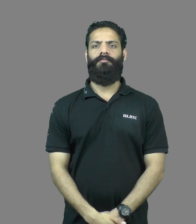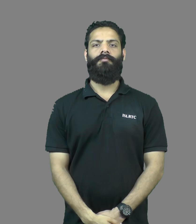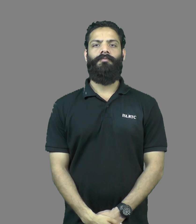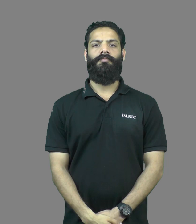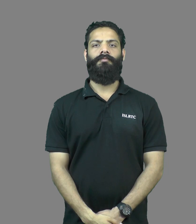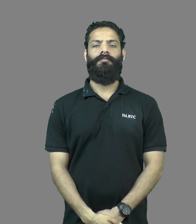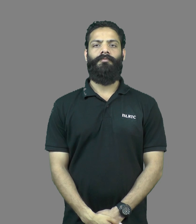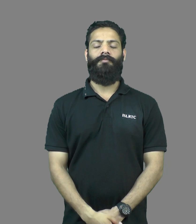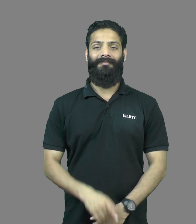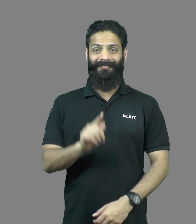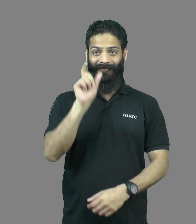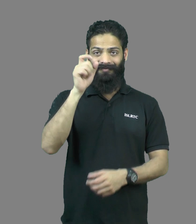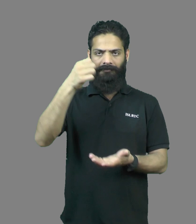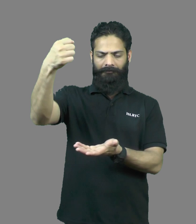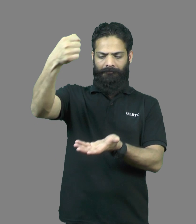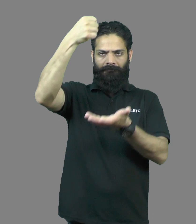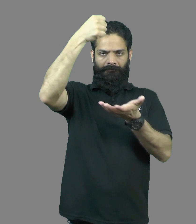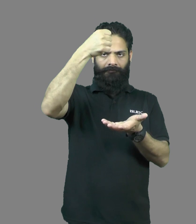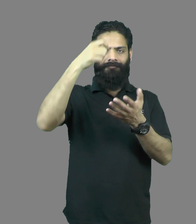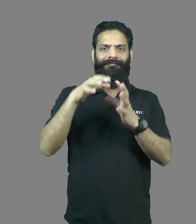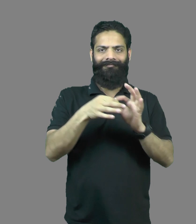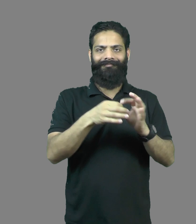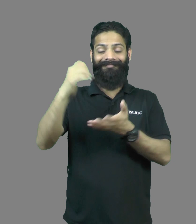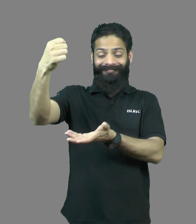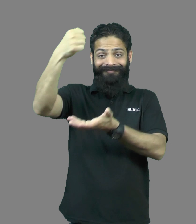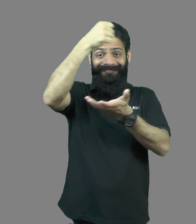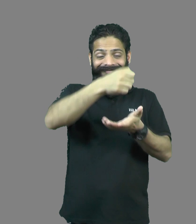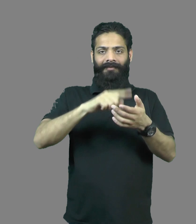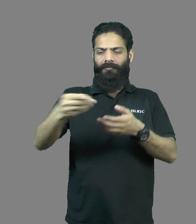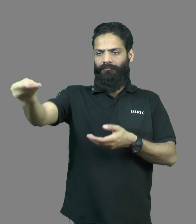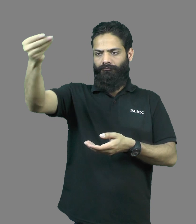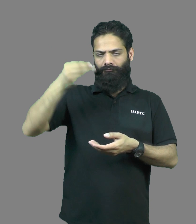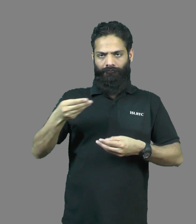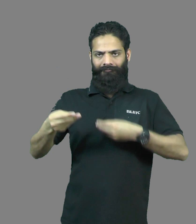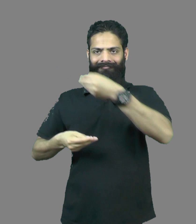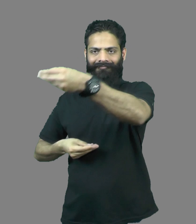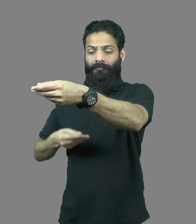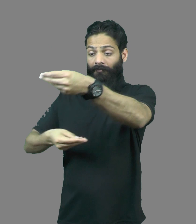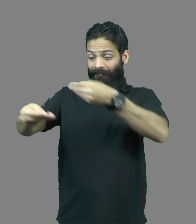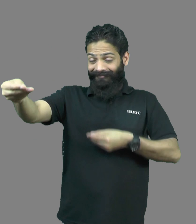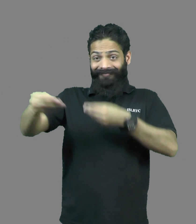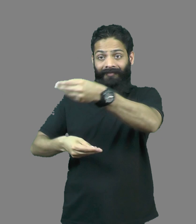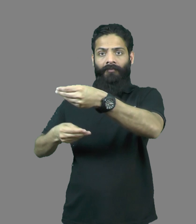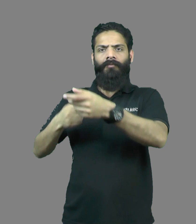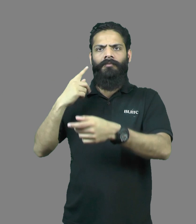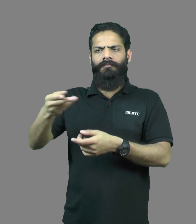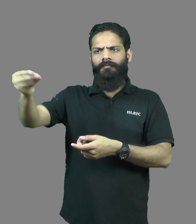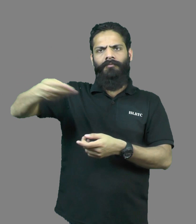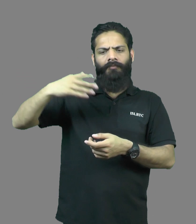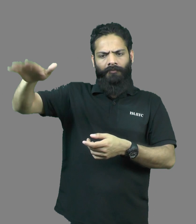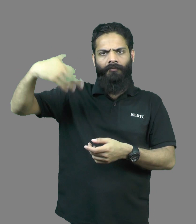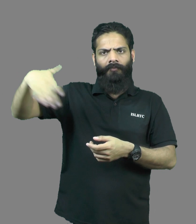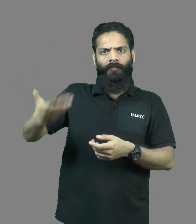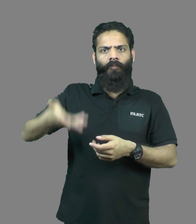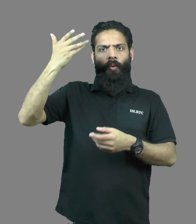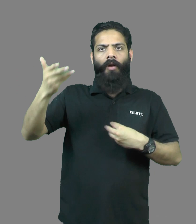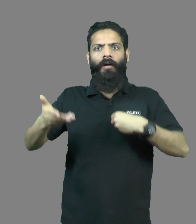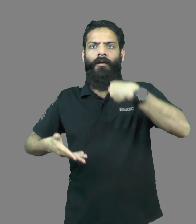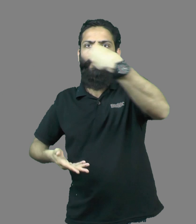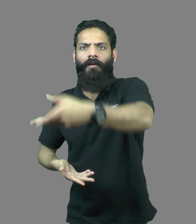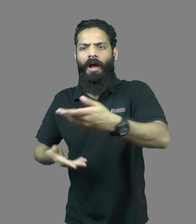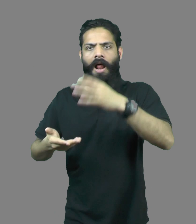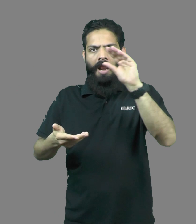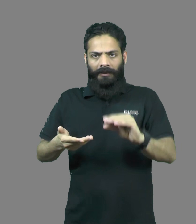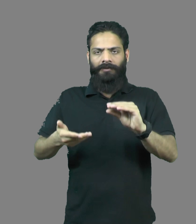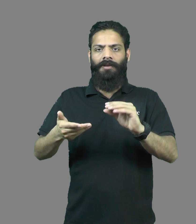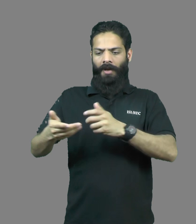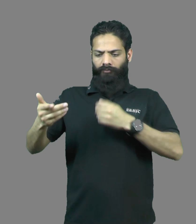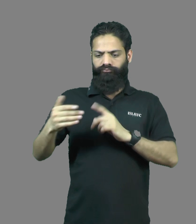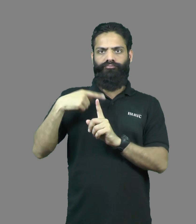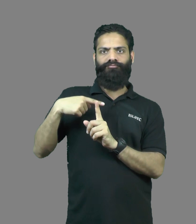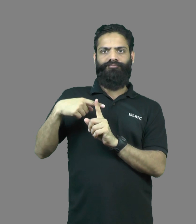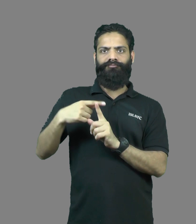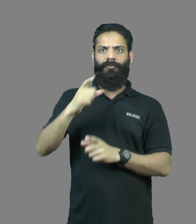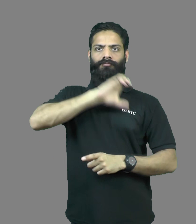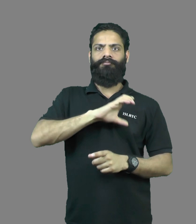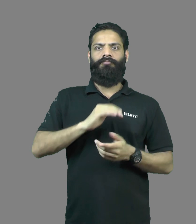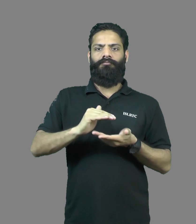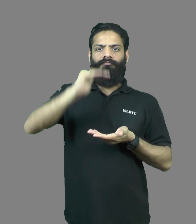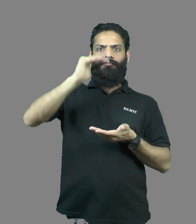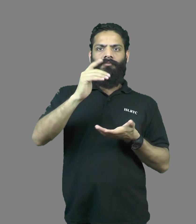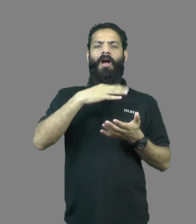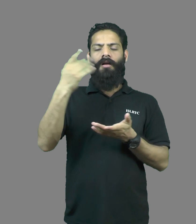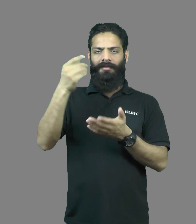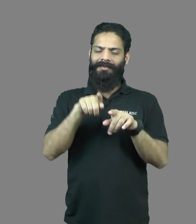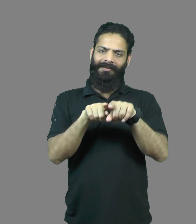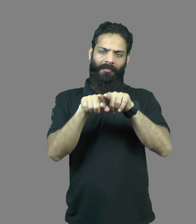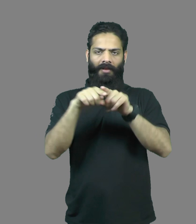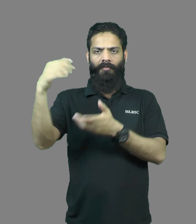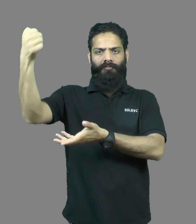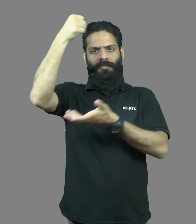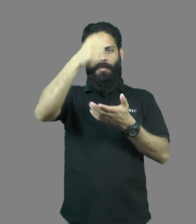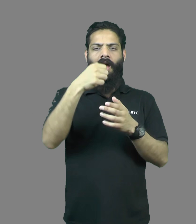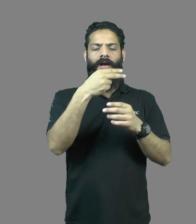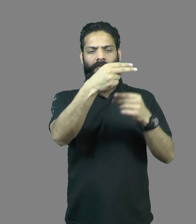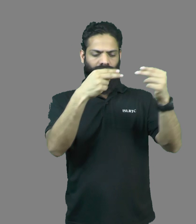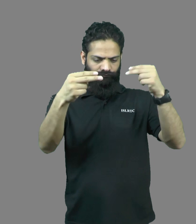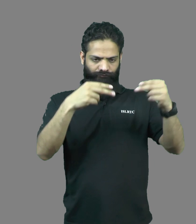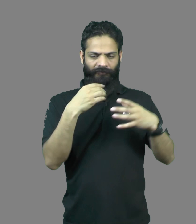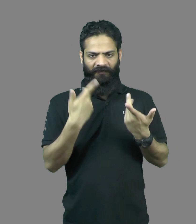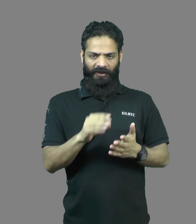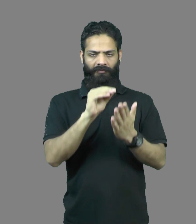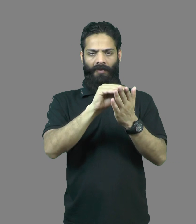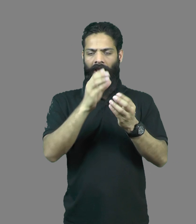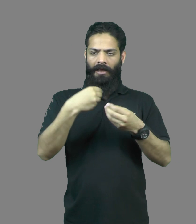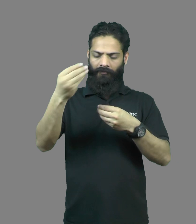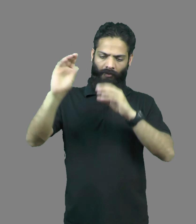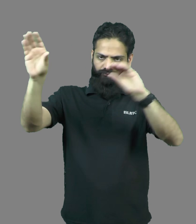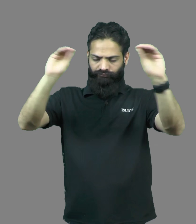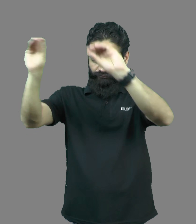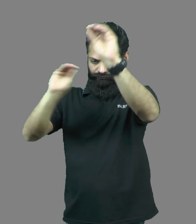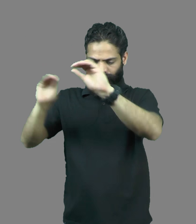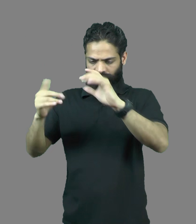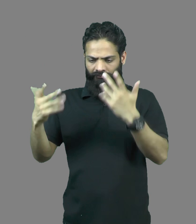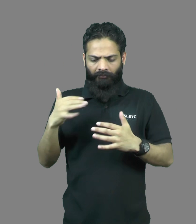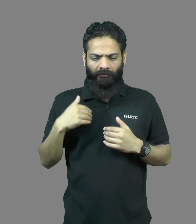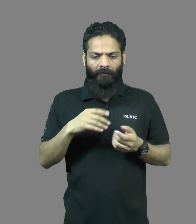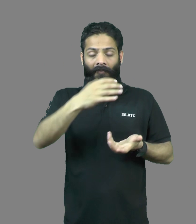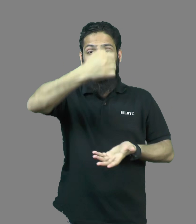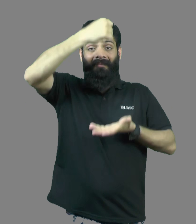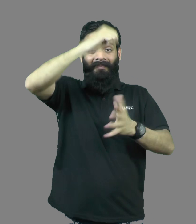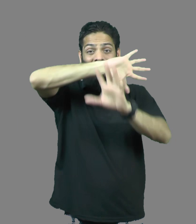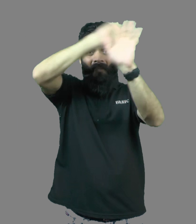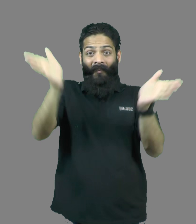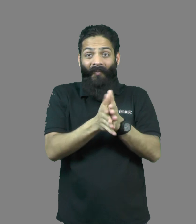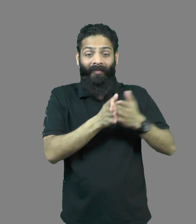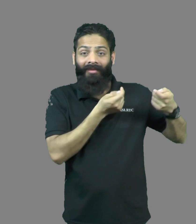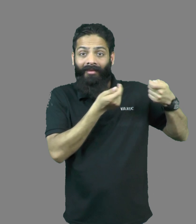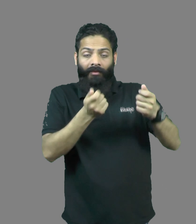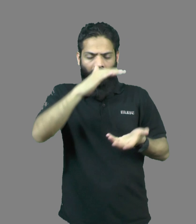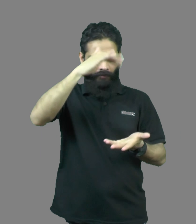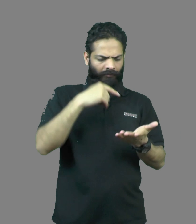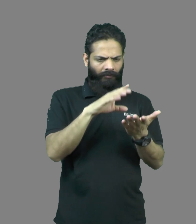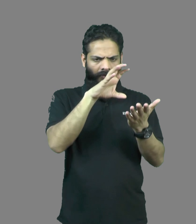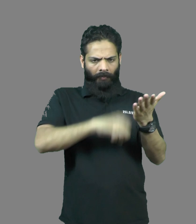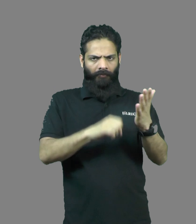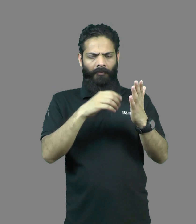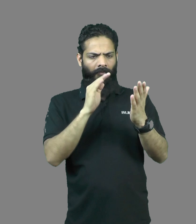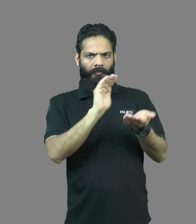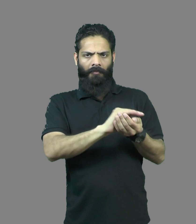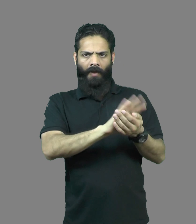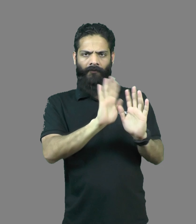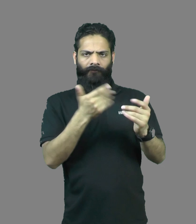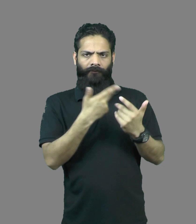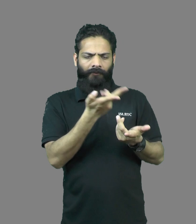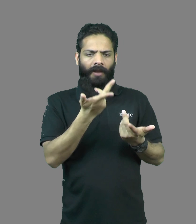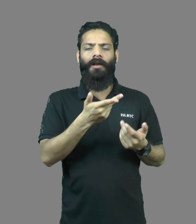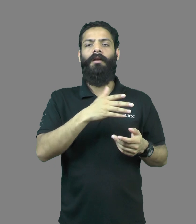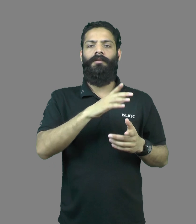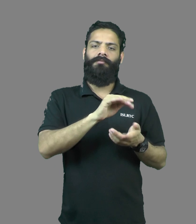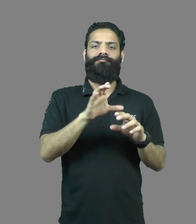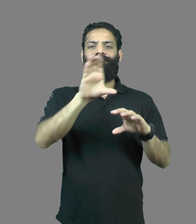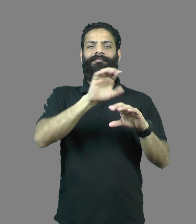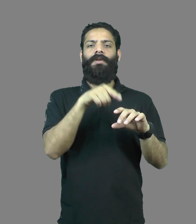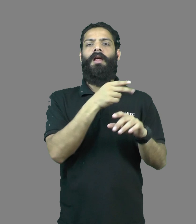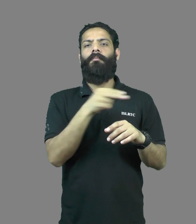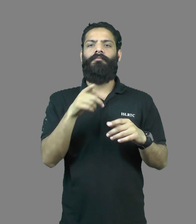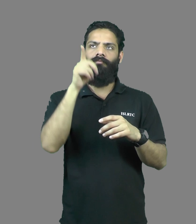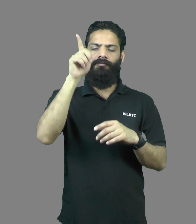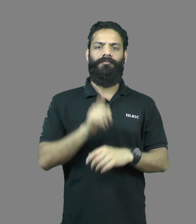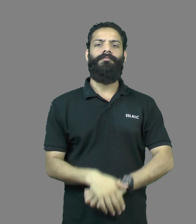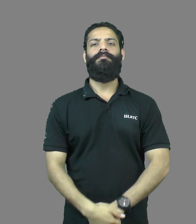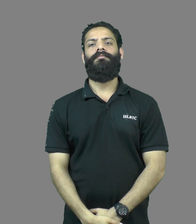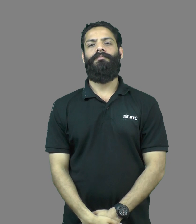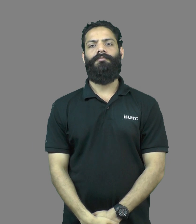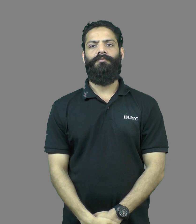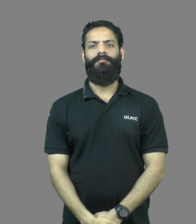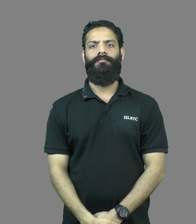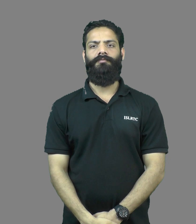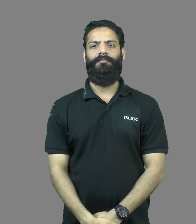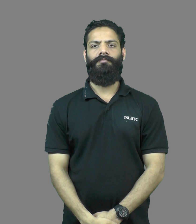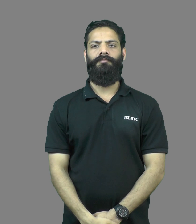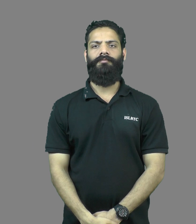Budget Surplus